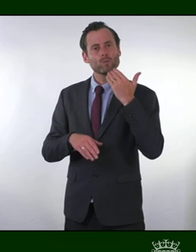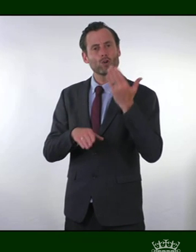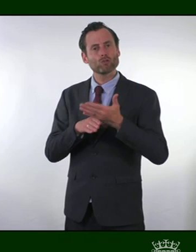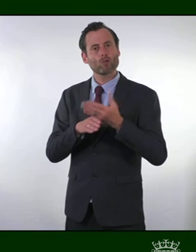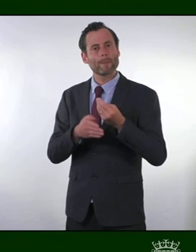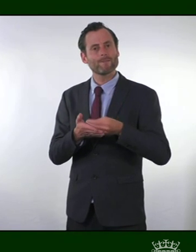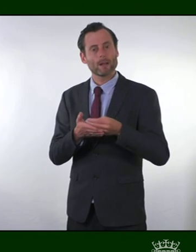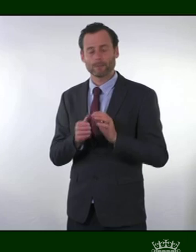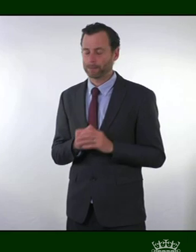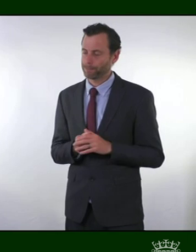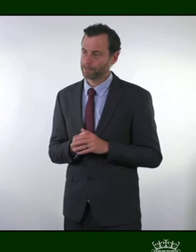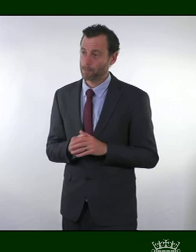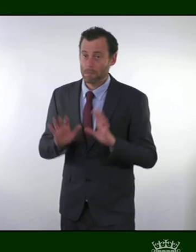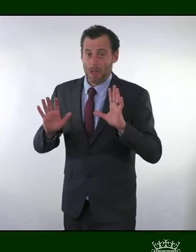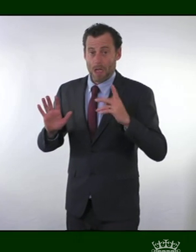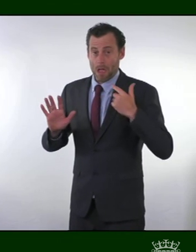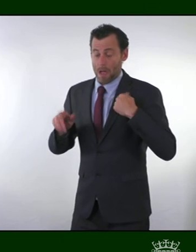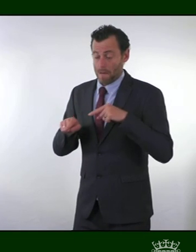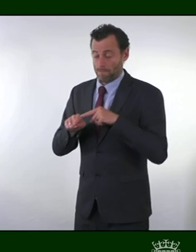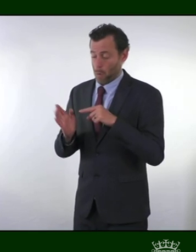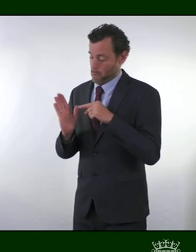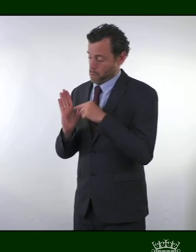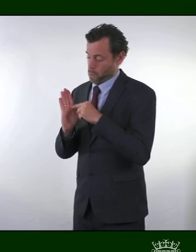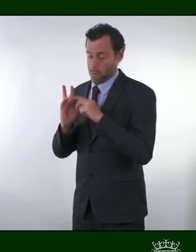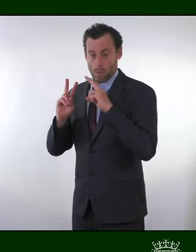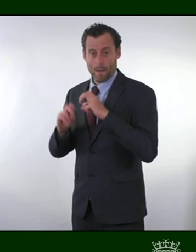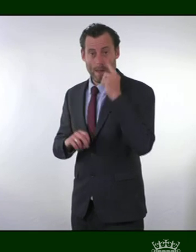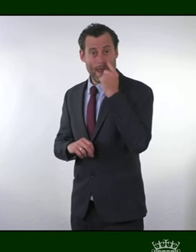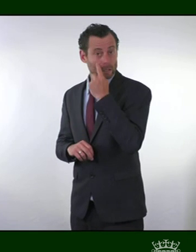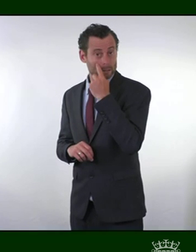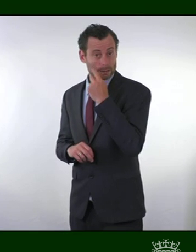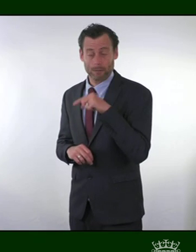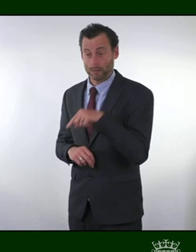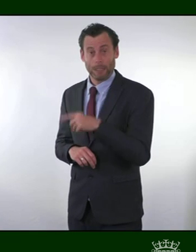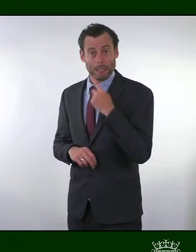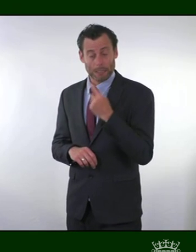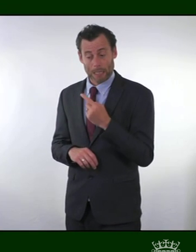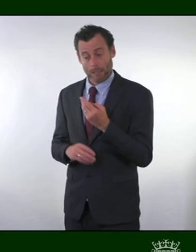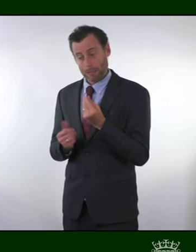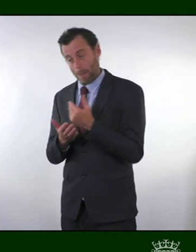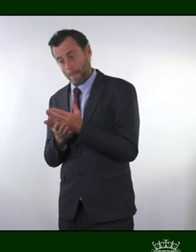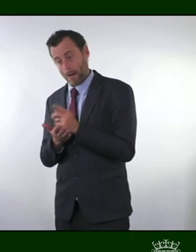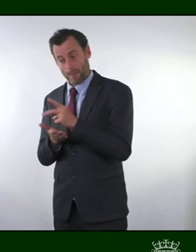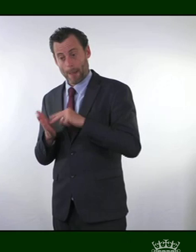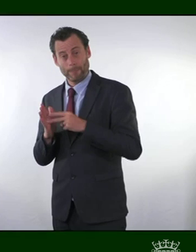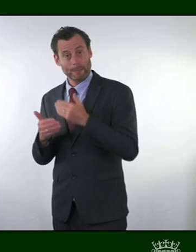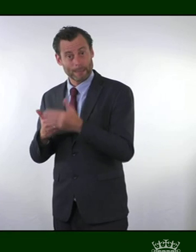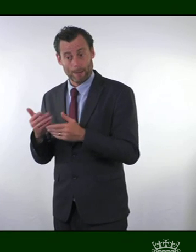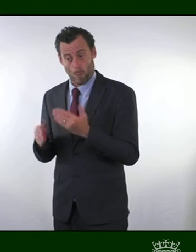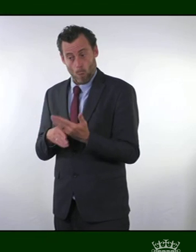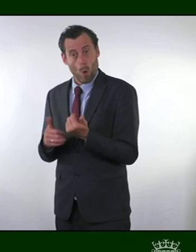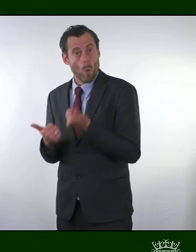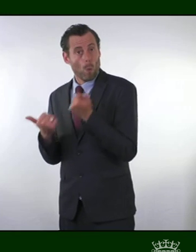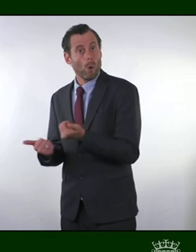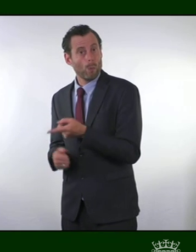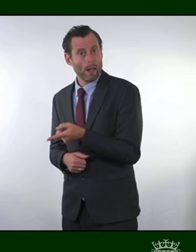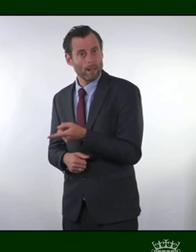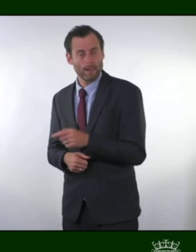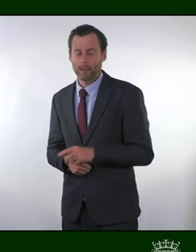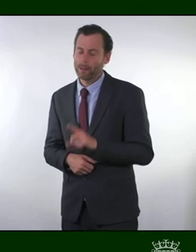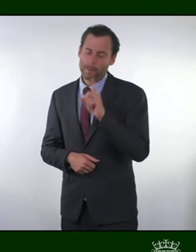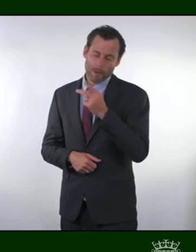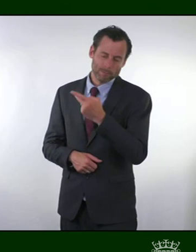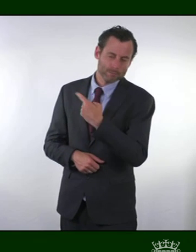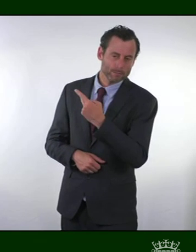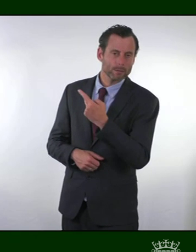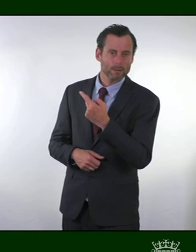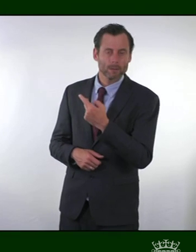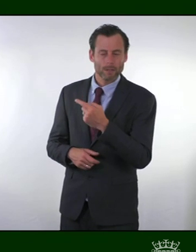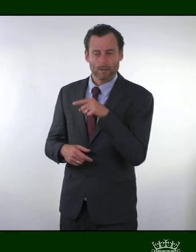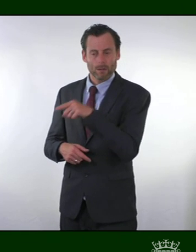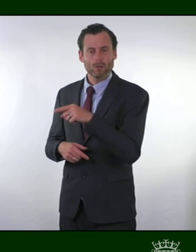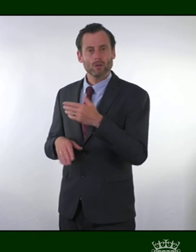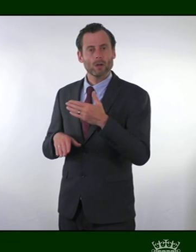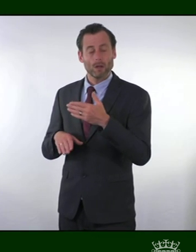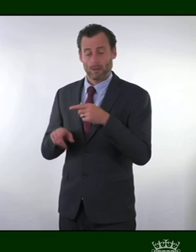I am guided by the evidence. Parts of that scheme did work well and I am not dogmatic—I will do what works—but there are major differences in the kick-starter scheme.